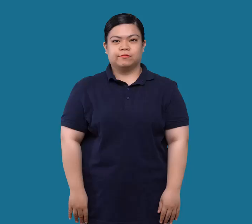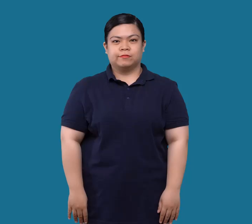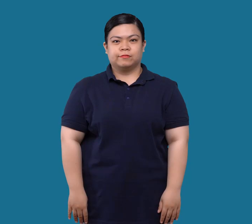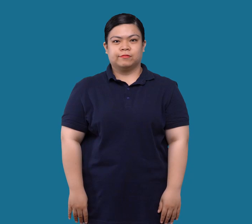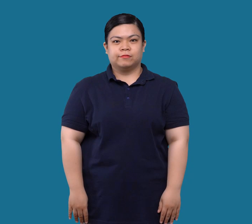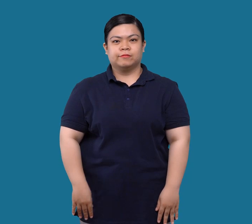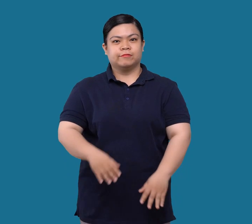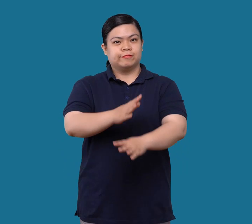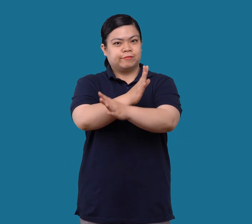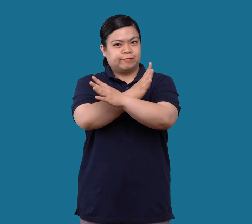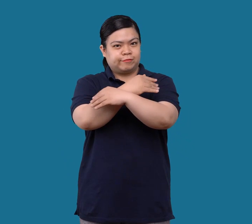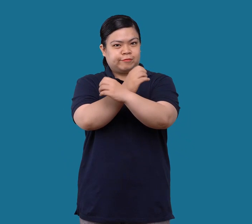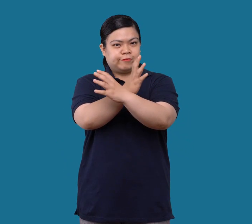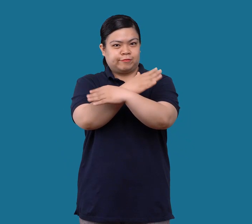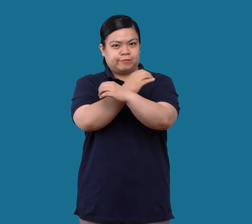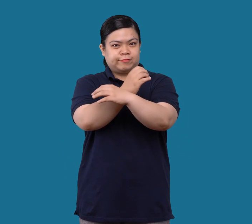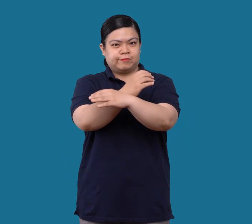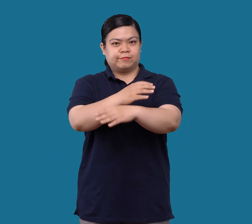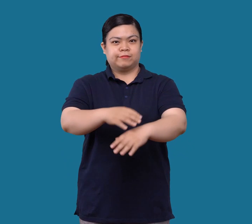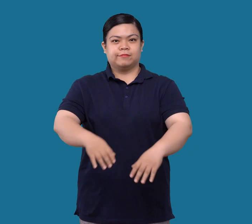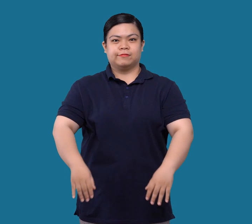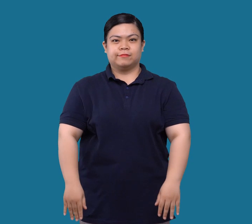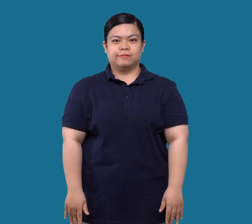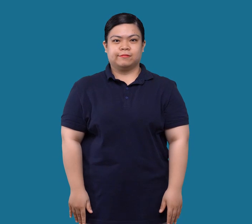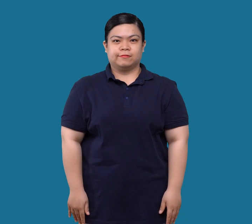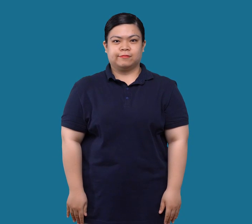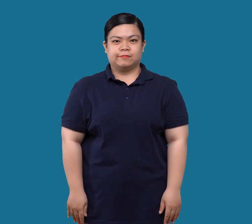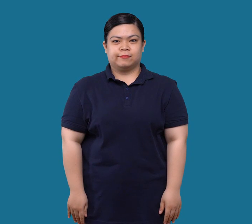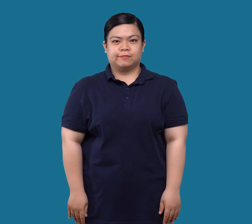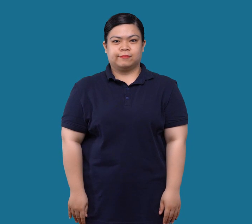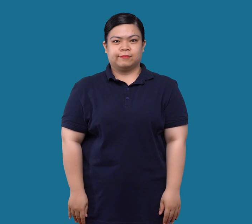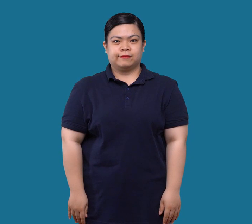san hô